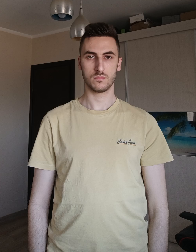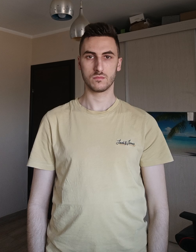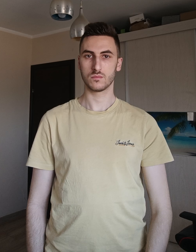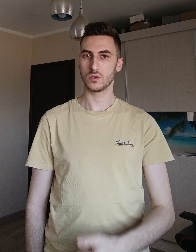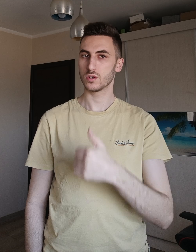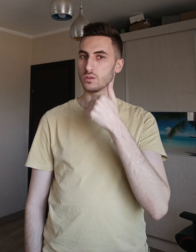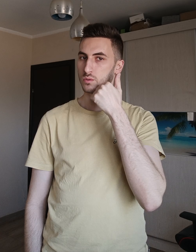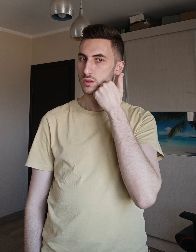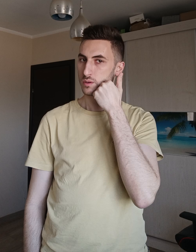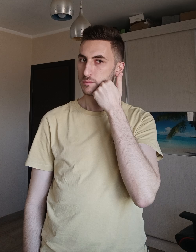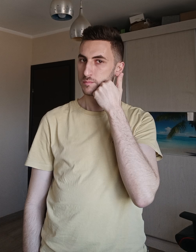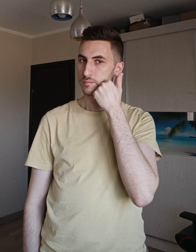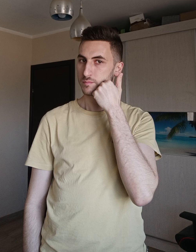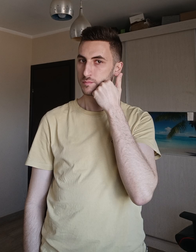שירותים